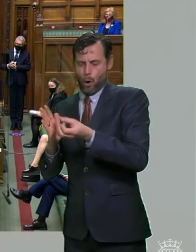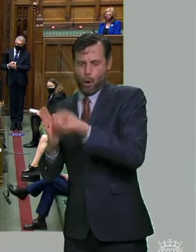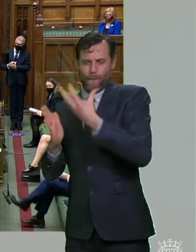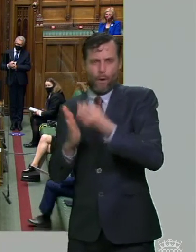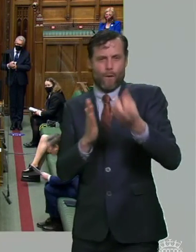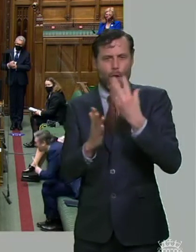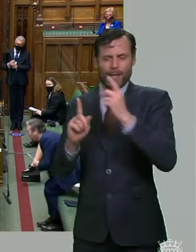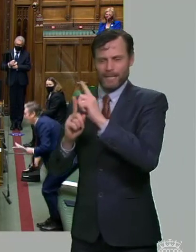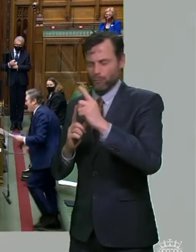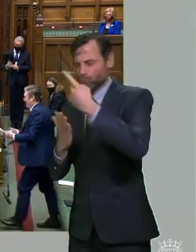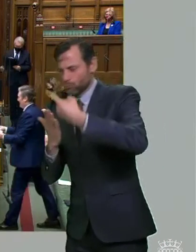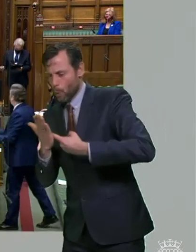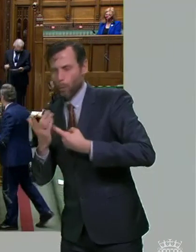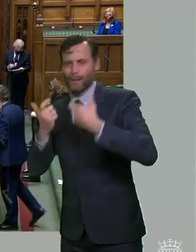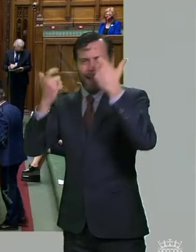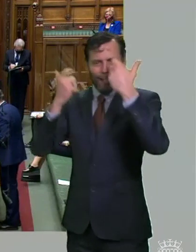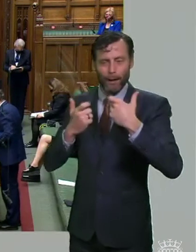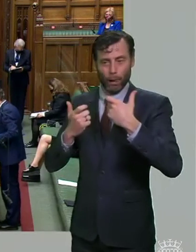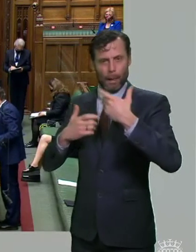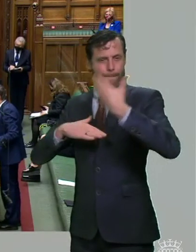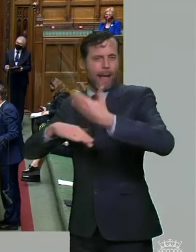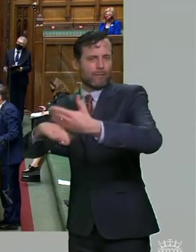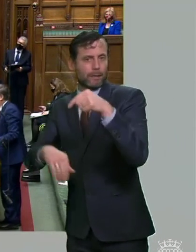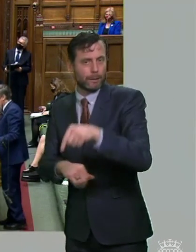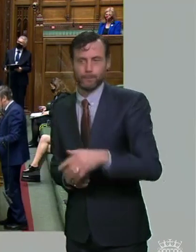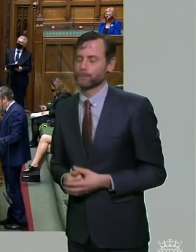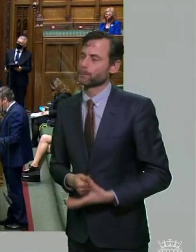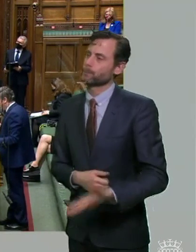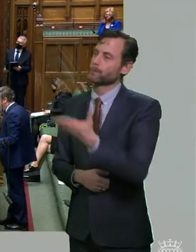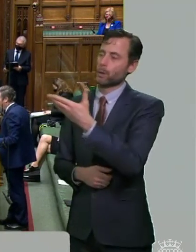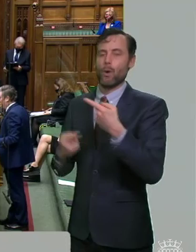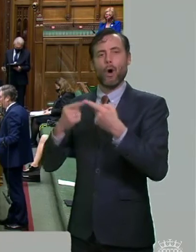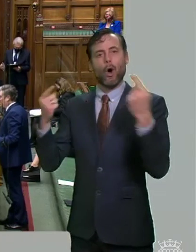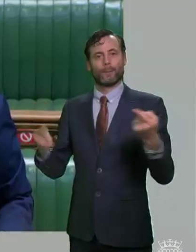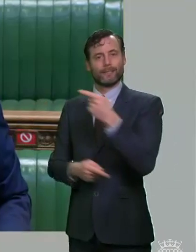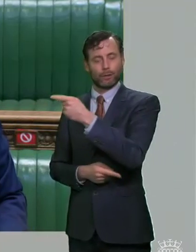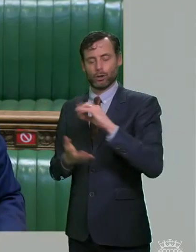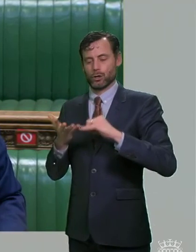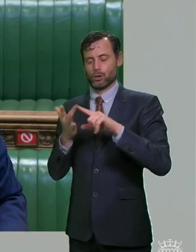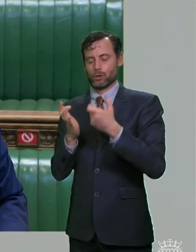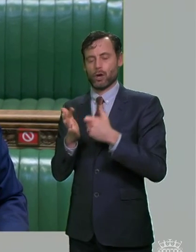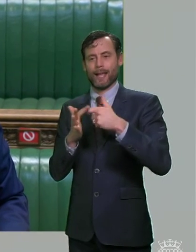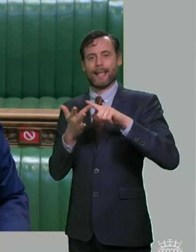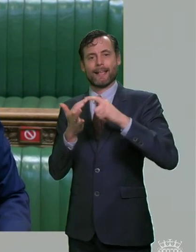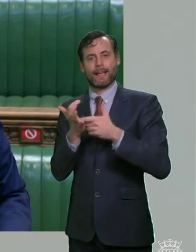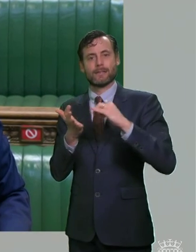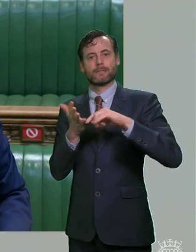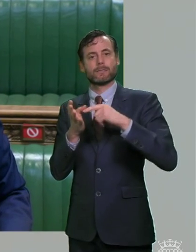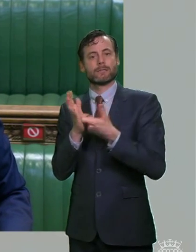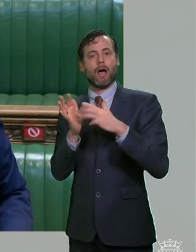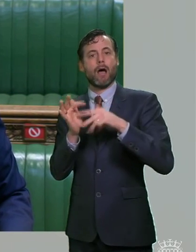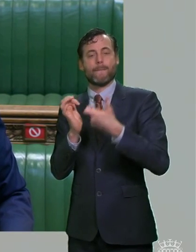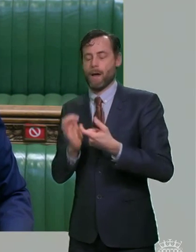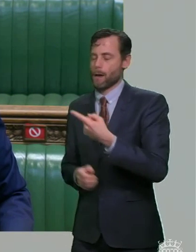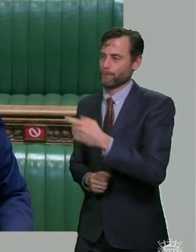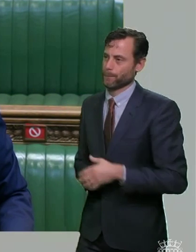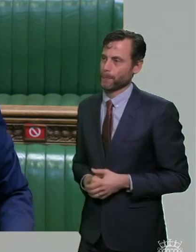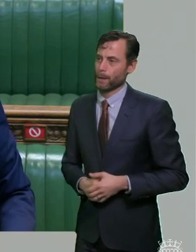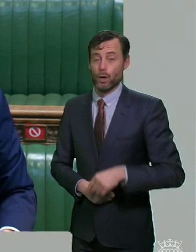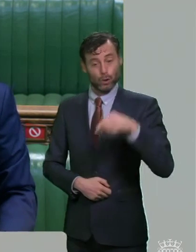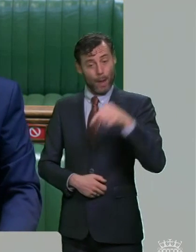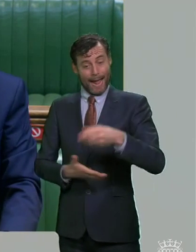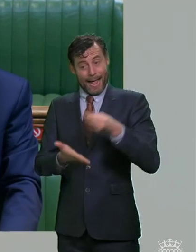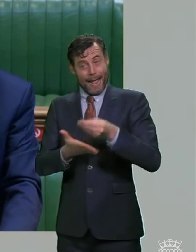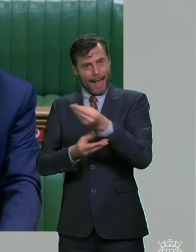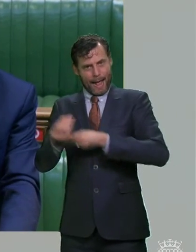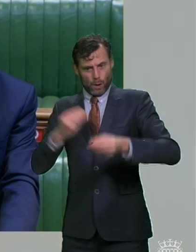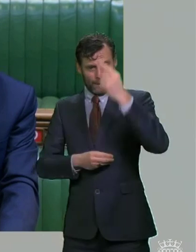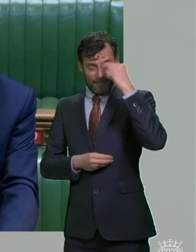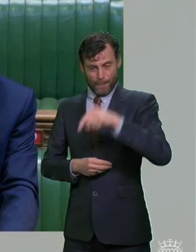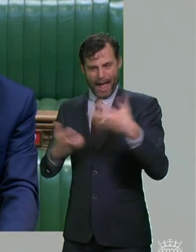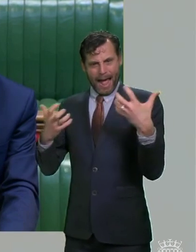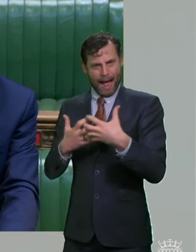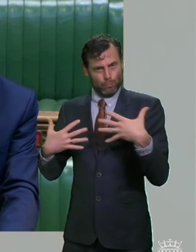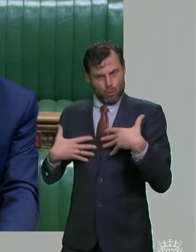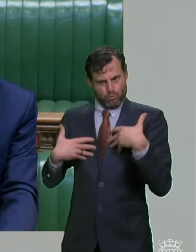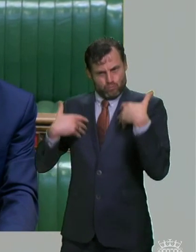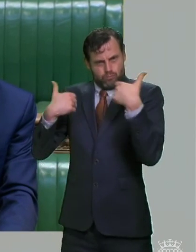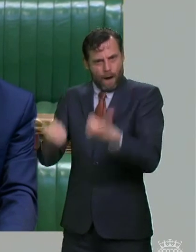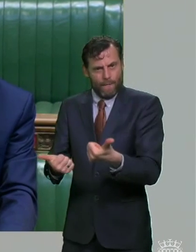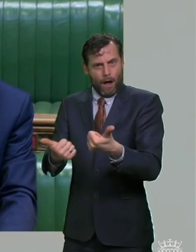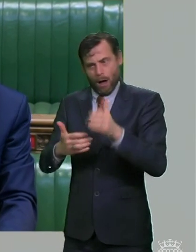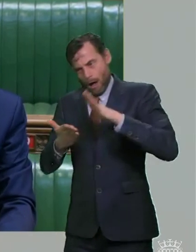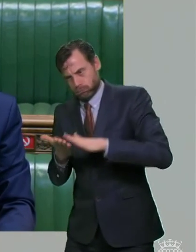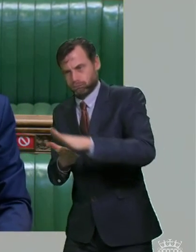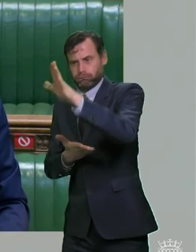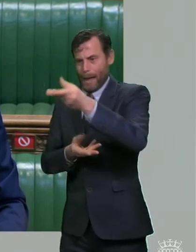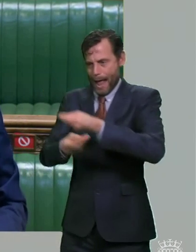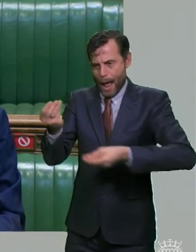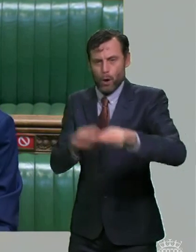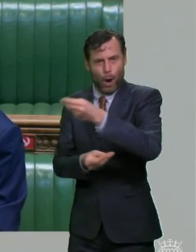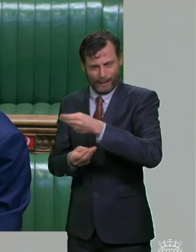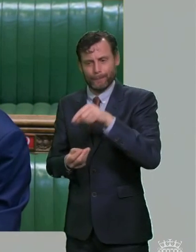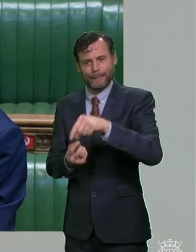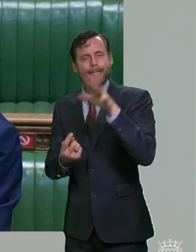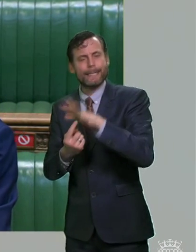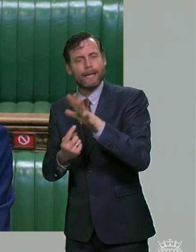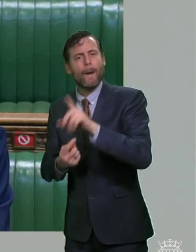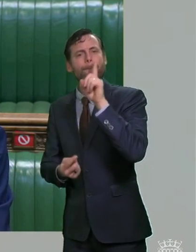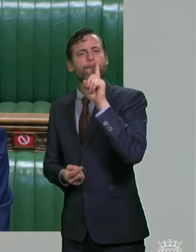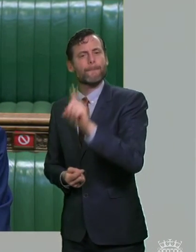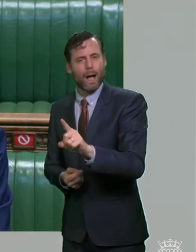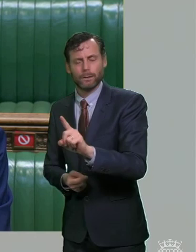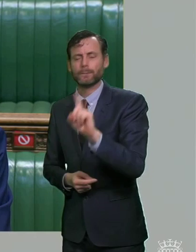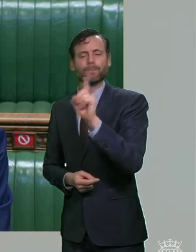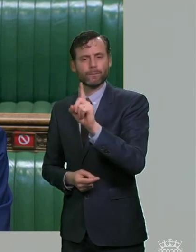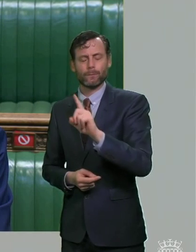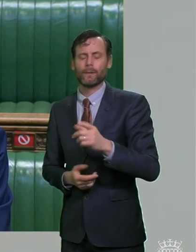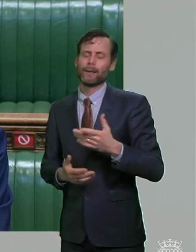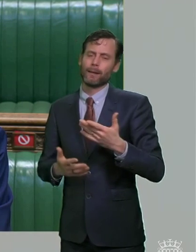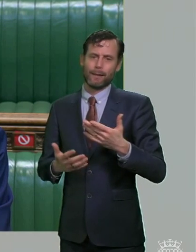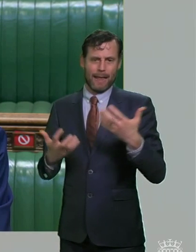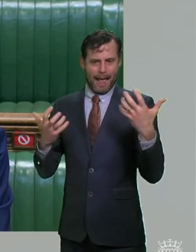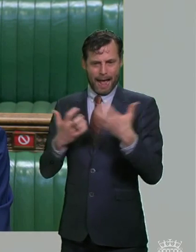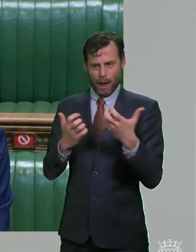The principles behind the Prime Minister’s recovery plan—of caution and it must be irreversible—are plainly right, but one of the biggest threats to that is misinformation about the risks of the deadly virus.